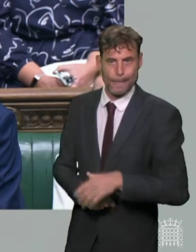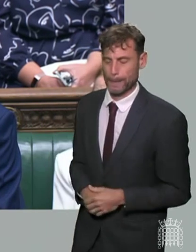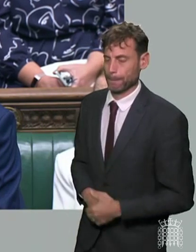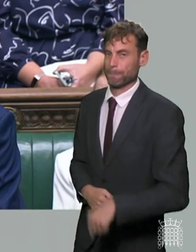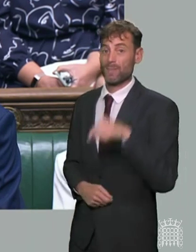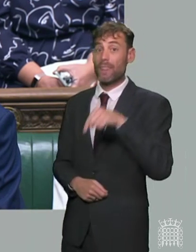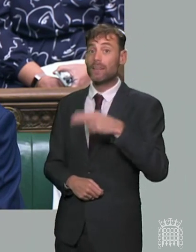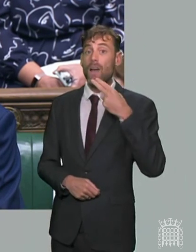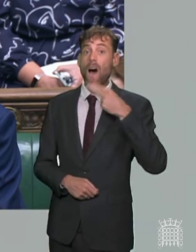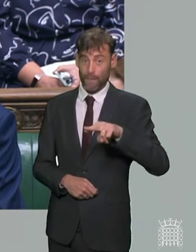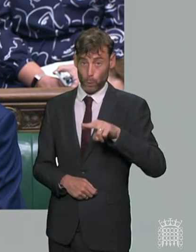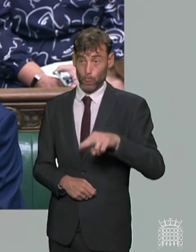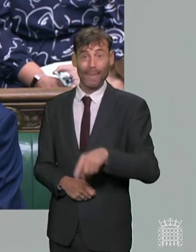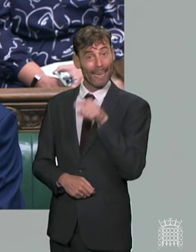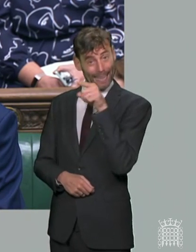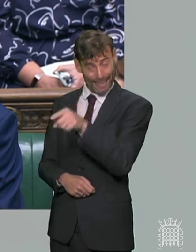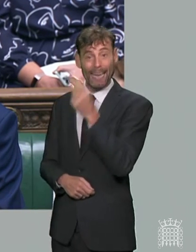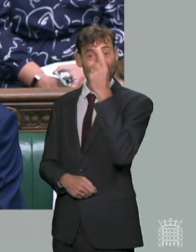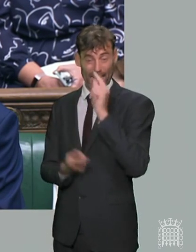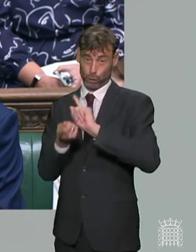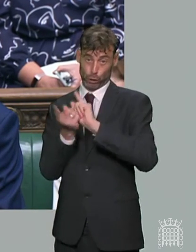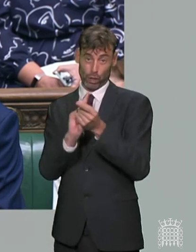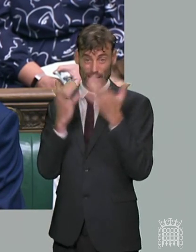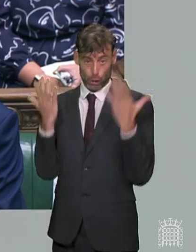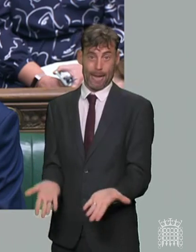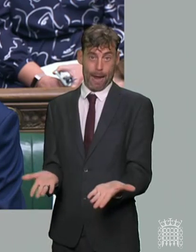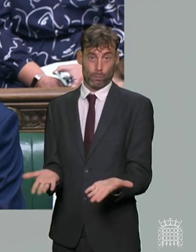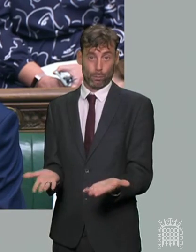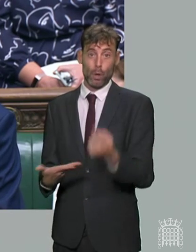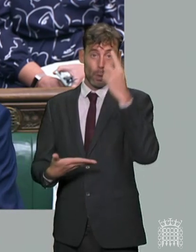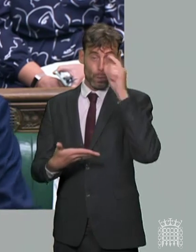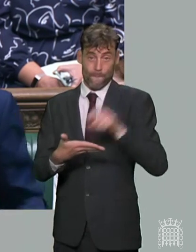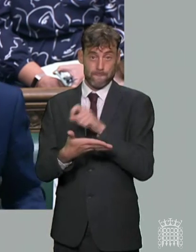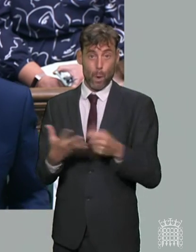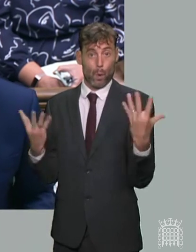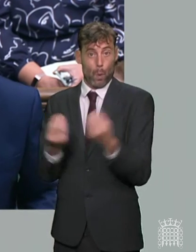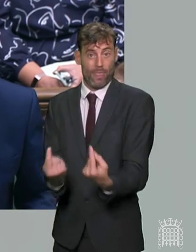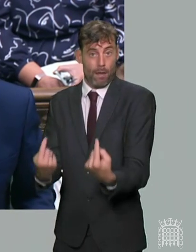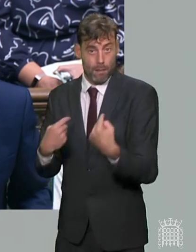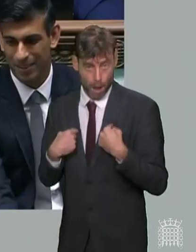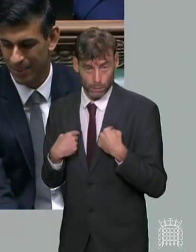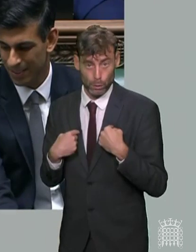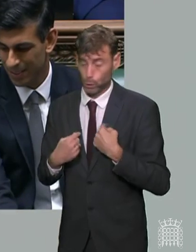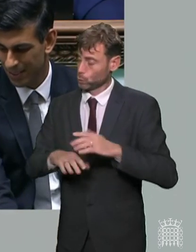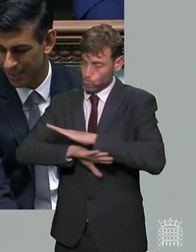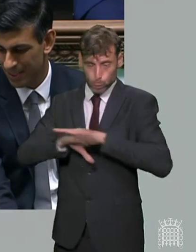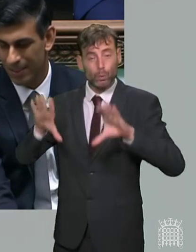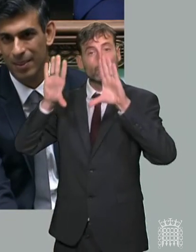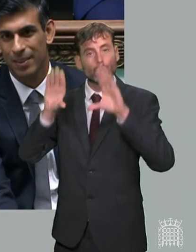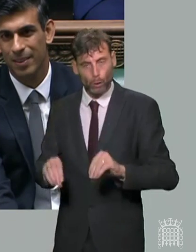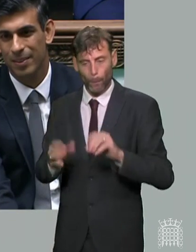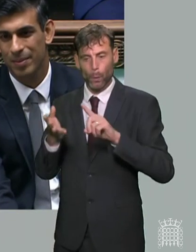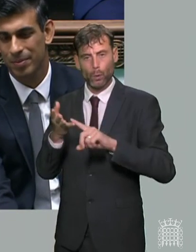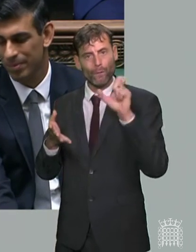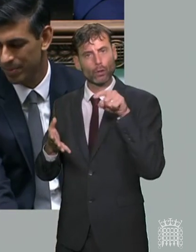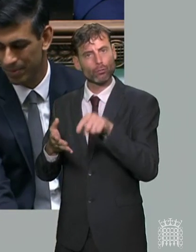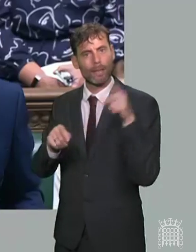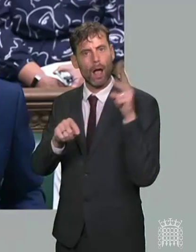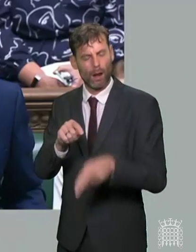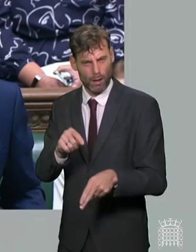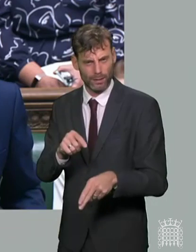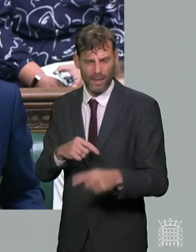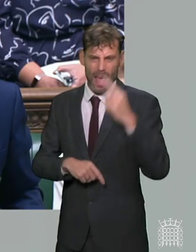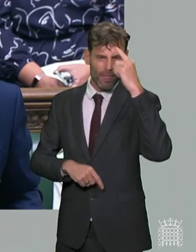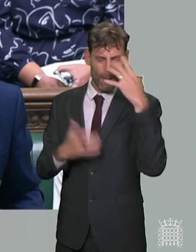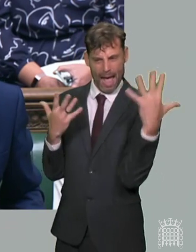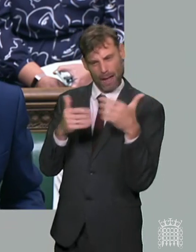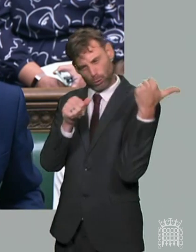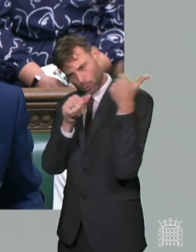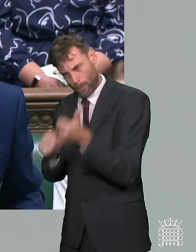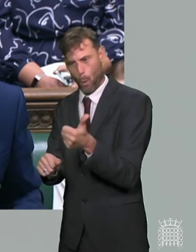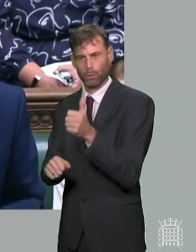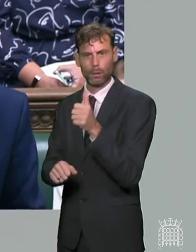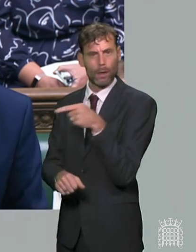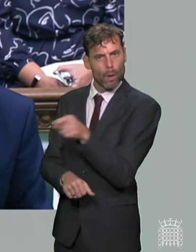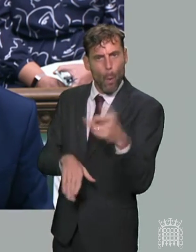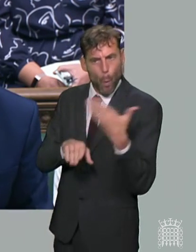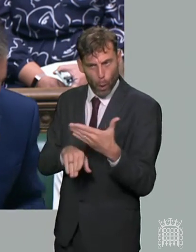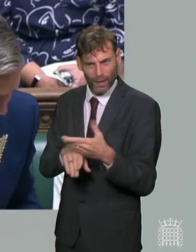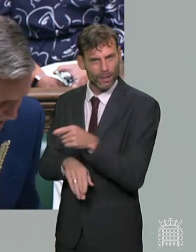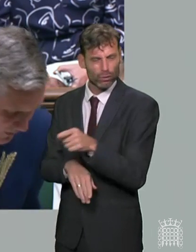This afternoon, he has the chance to change course, to vote with Labour to cancel the cut to universal credit and then to stop clobbering working people with unfair tax rises.